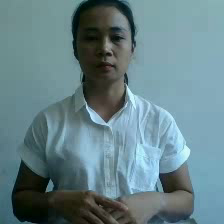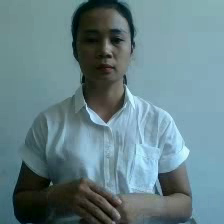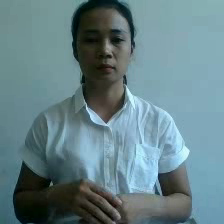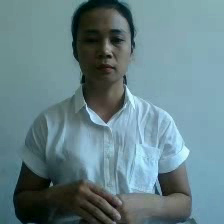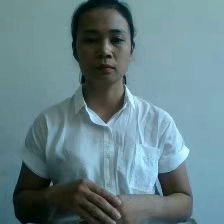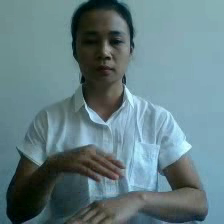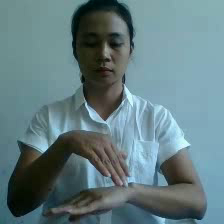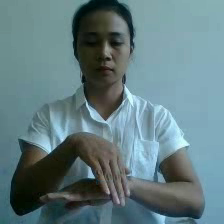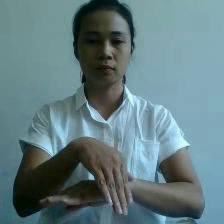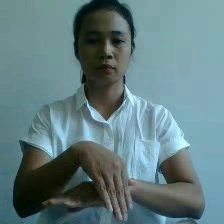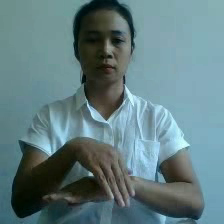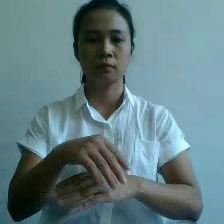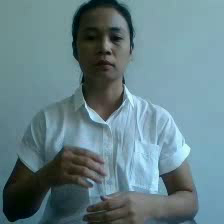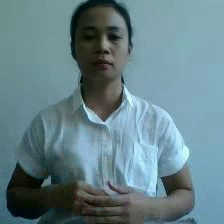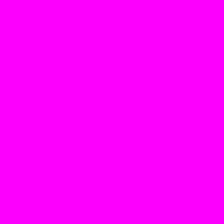Chiều